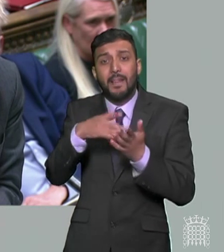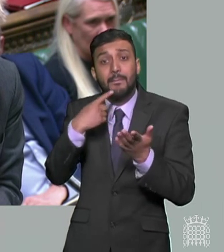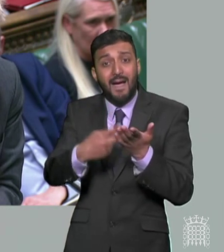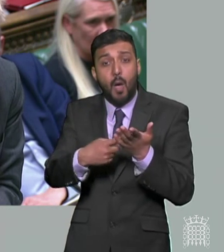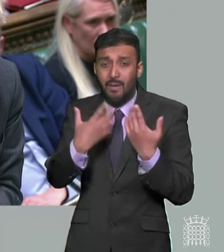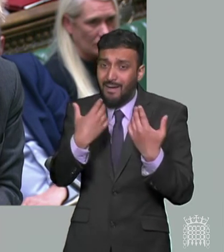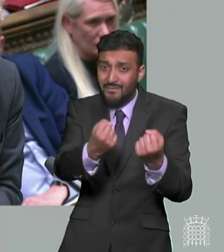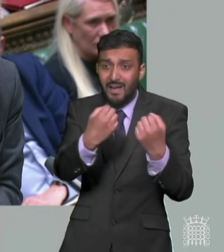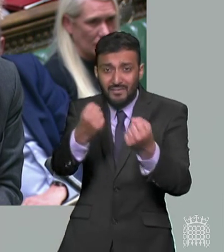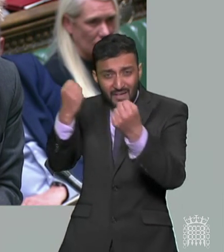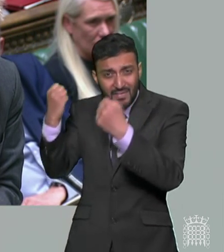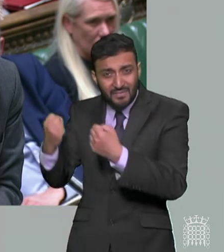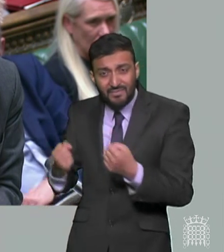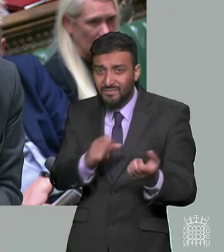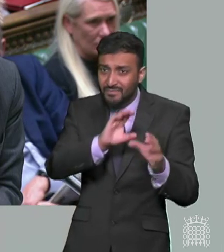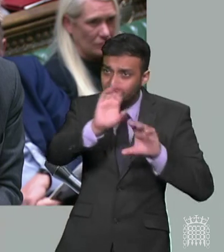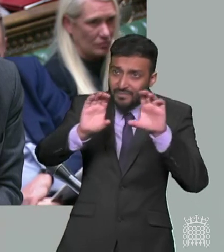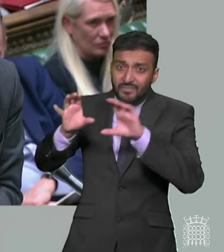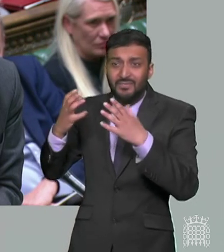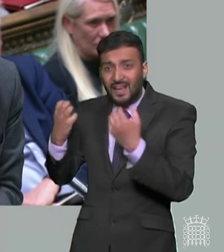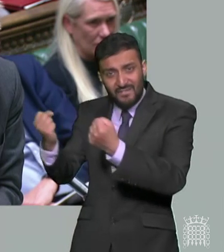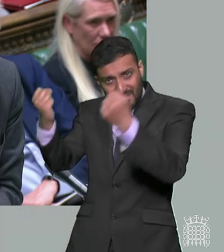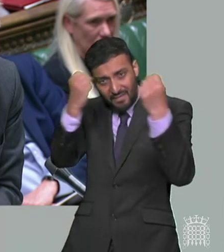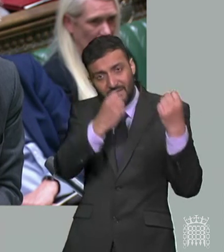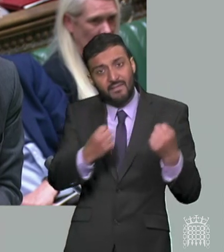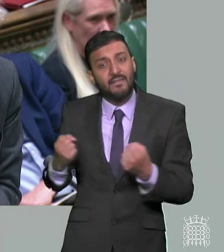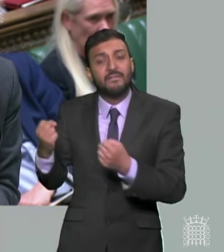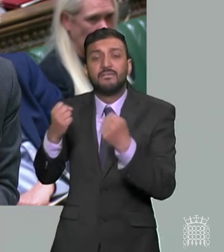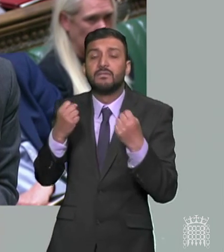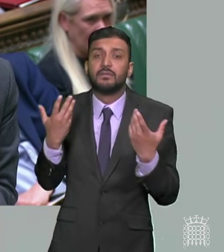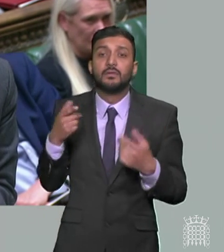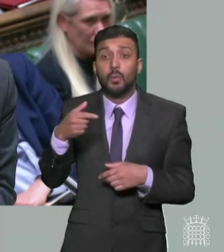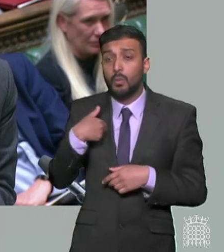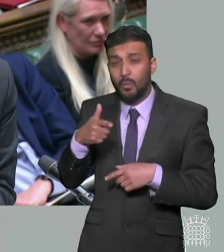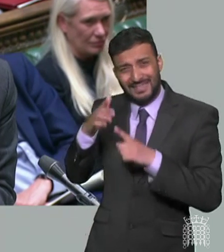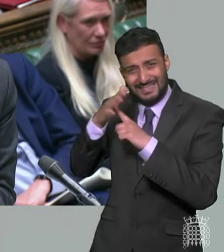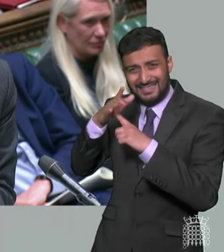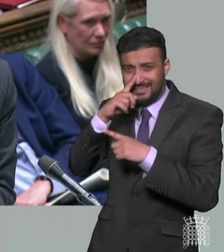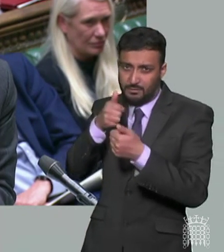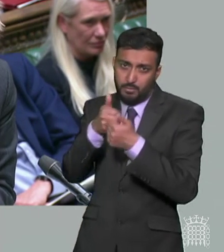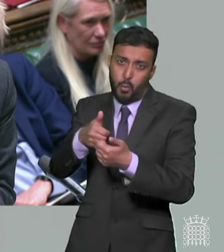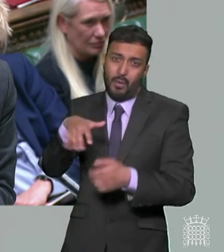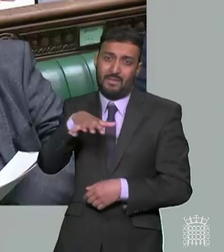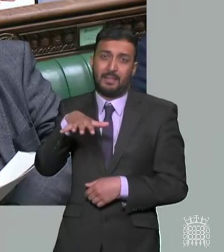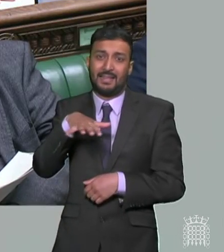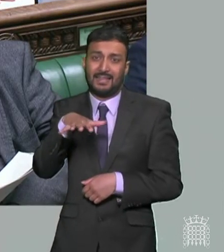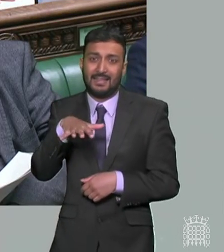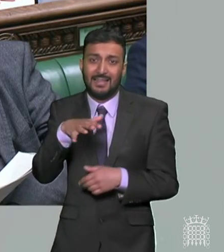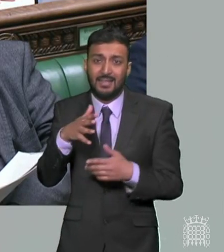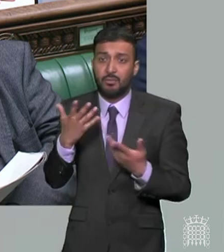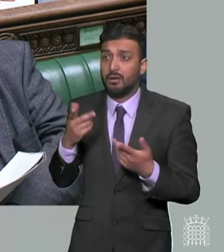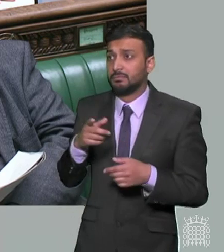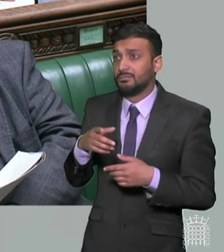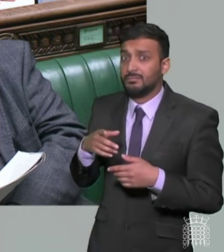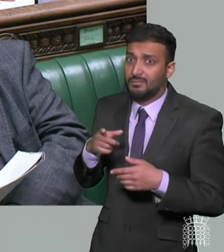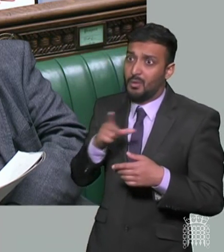We will do everything we can to support families throughout this period when we are dealing with the aftershocks of the covid pandemic.